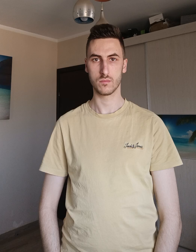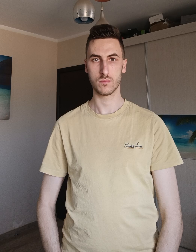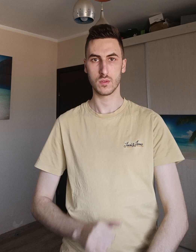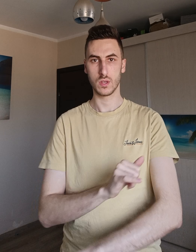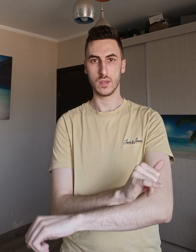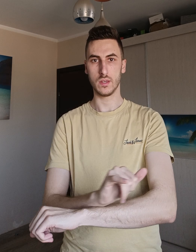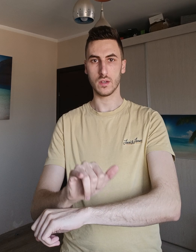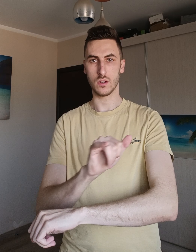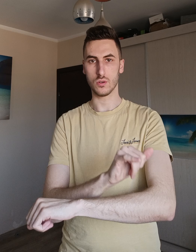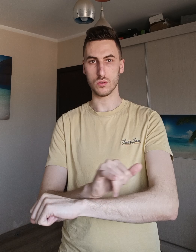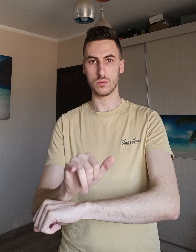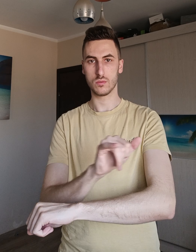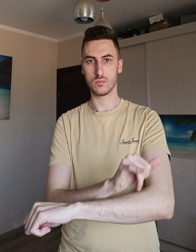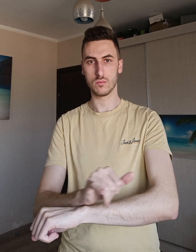ירקות